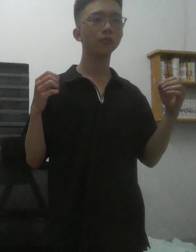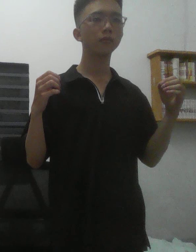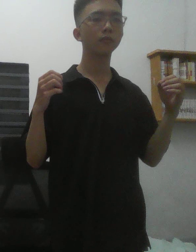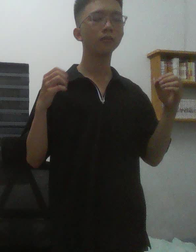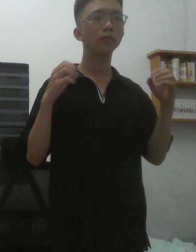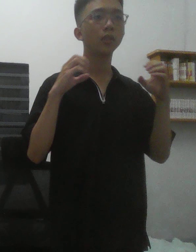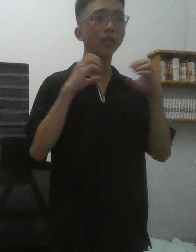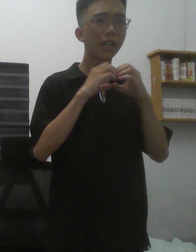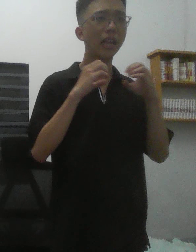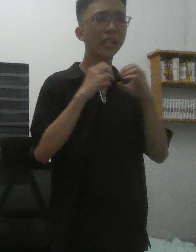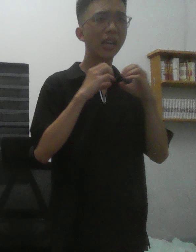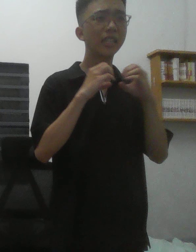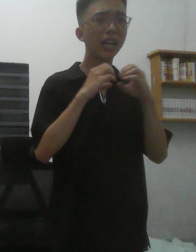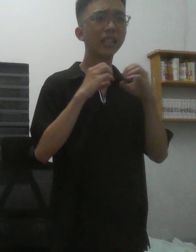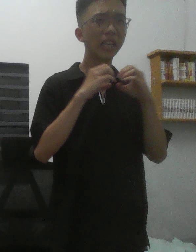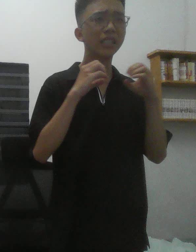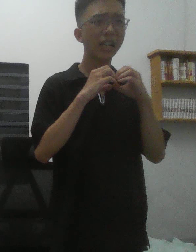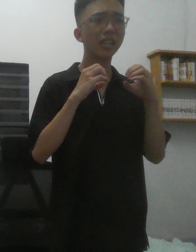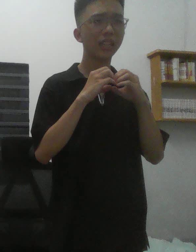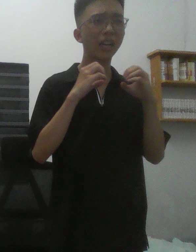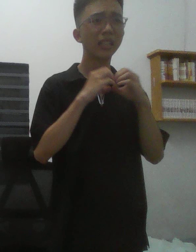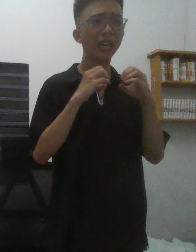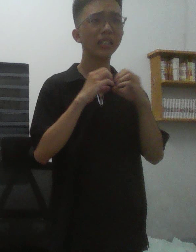cai nhau